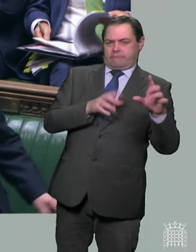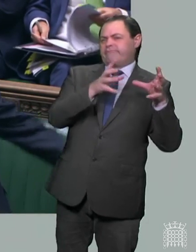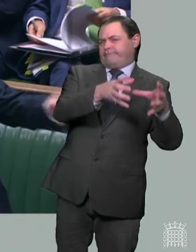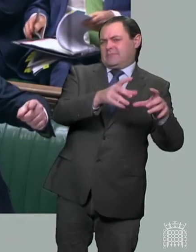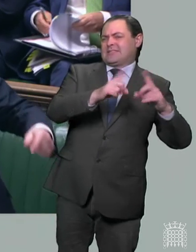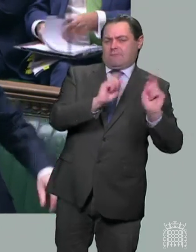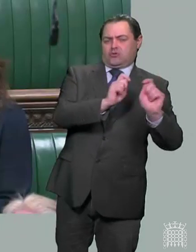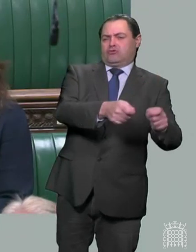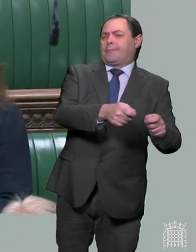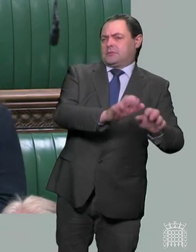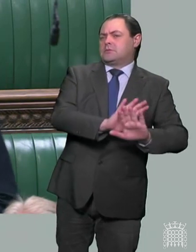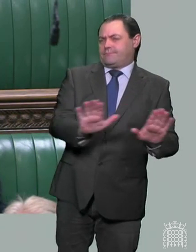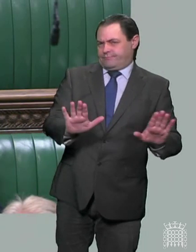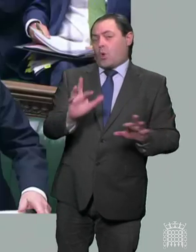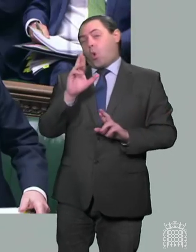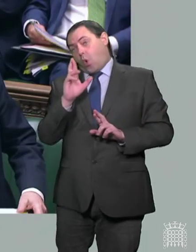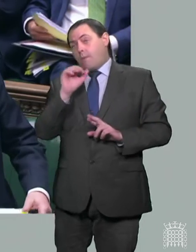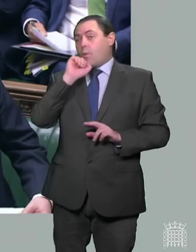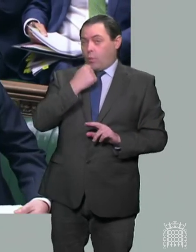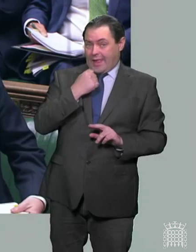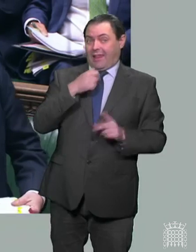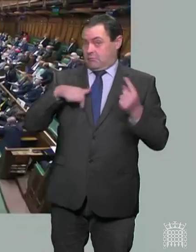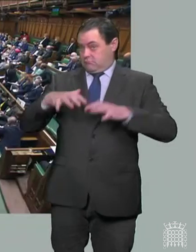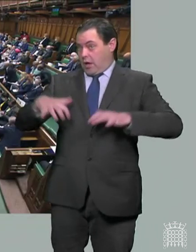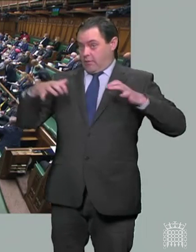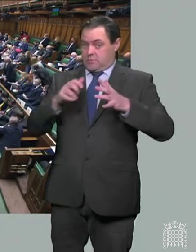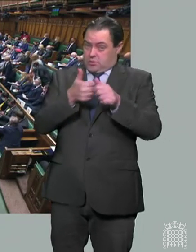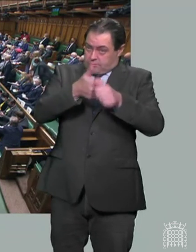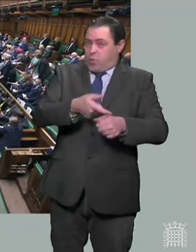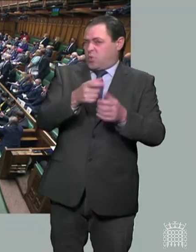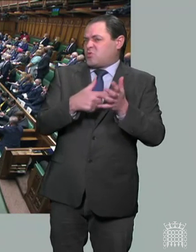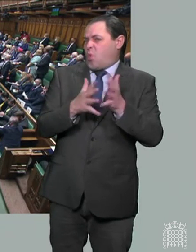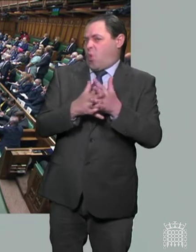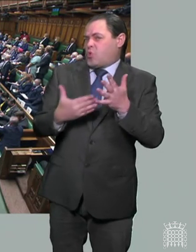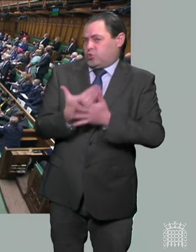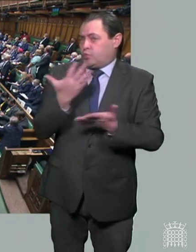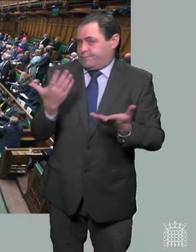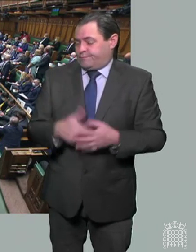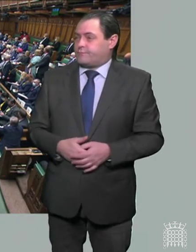I hope very much that it will command the support of the whole House.